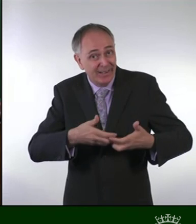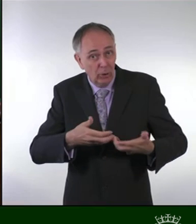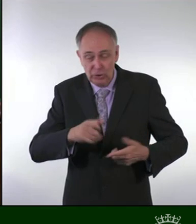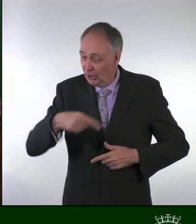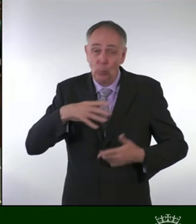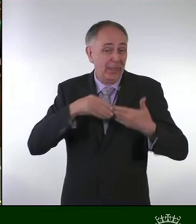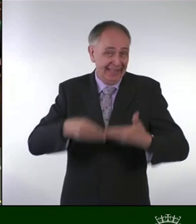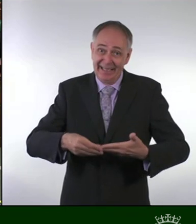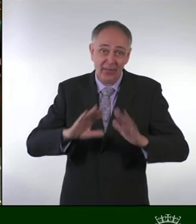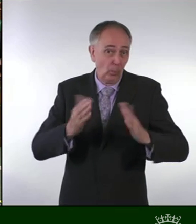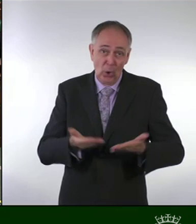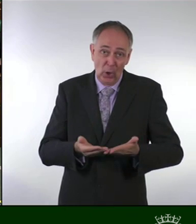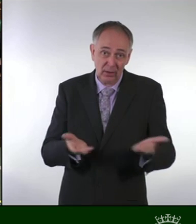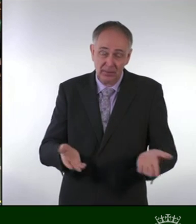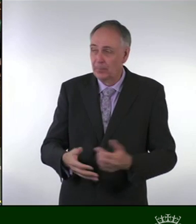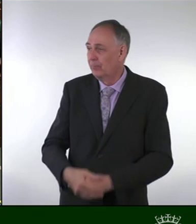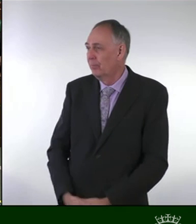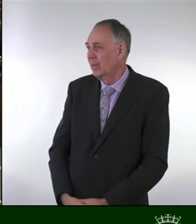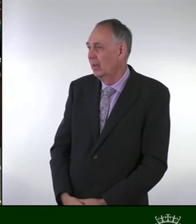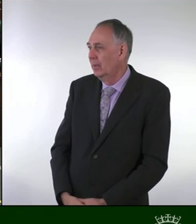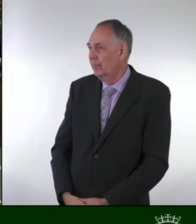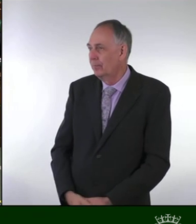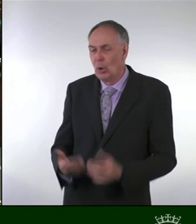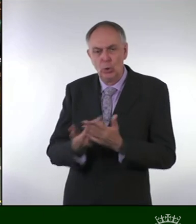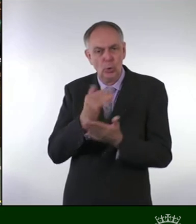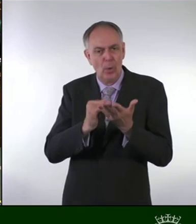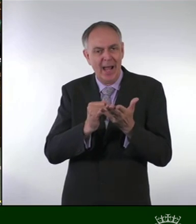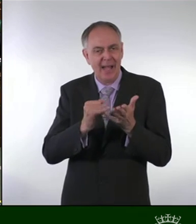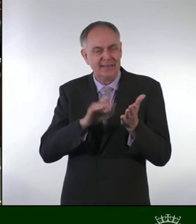I welcome the new SNP deputy leader, Kirsten Oswald.